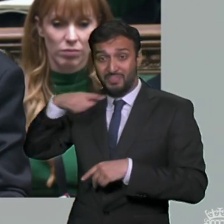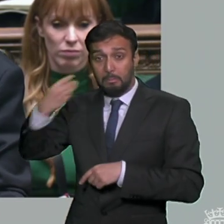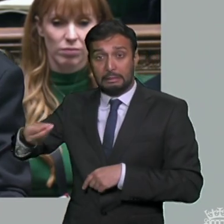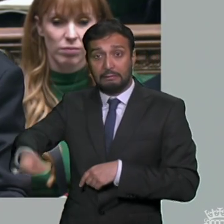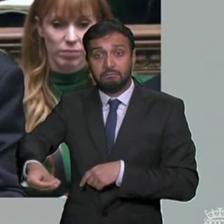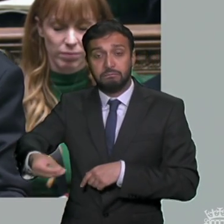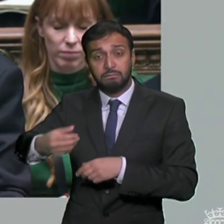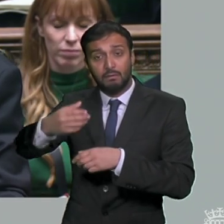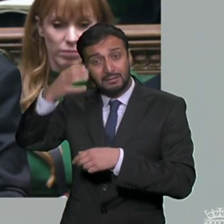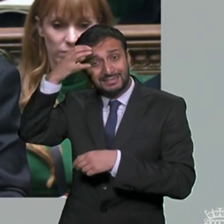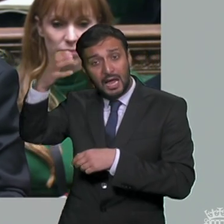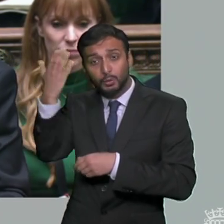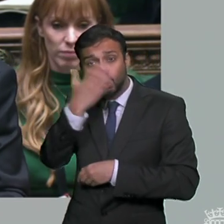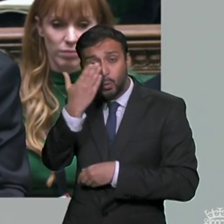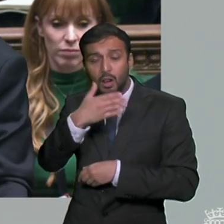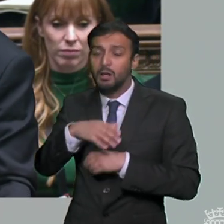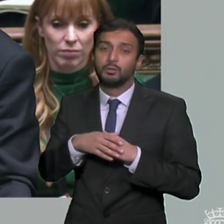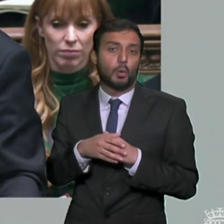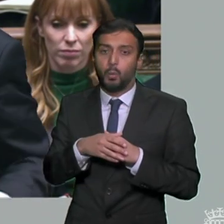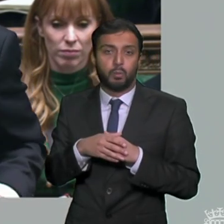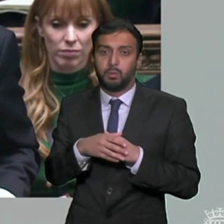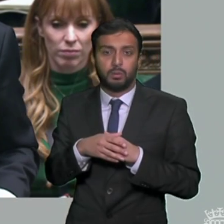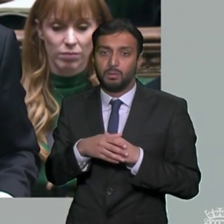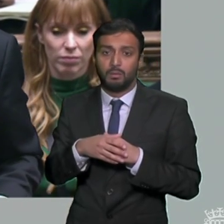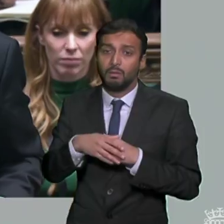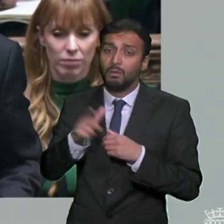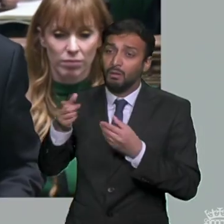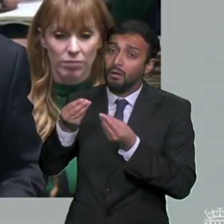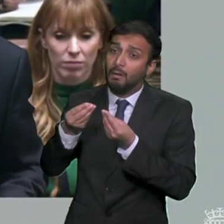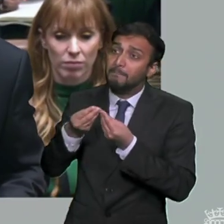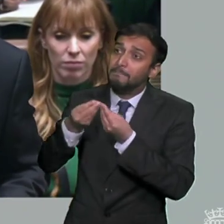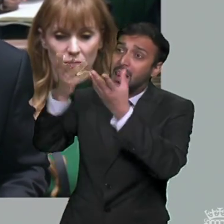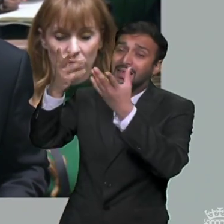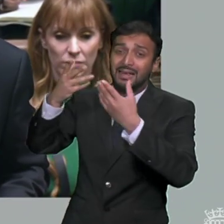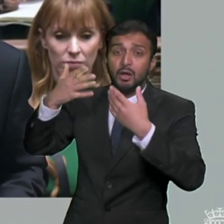Trickle-down education is nonsense.